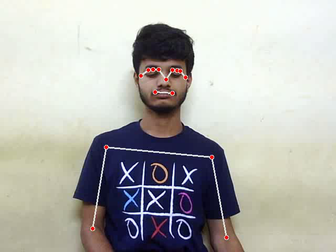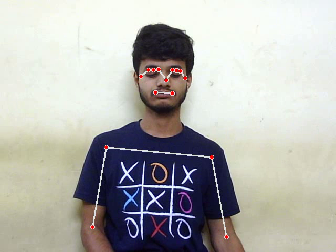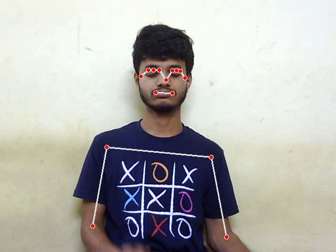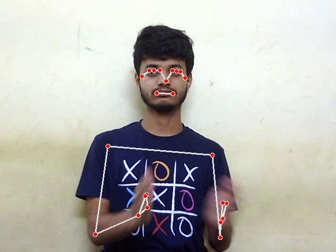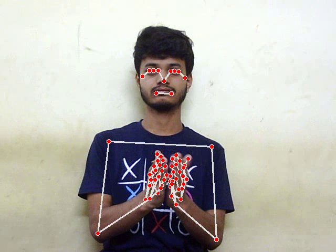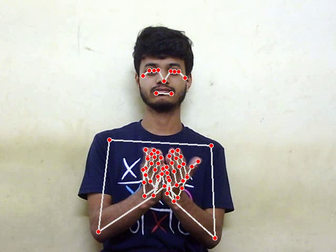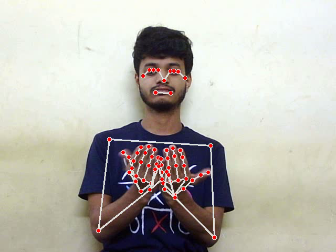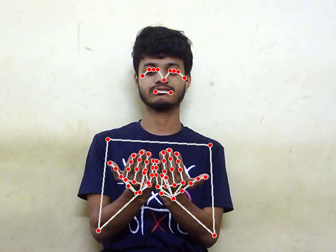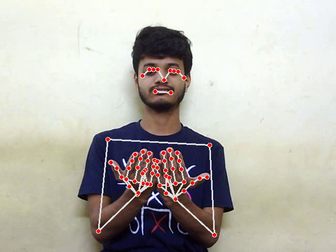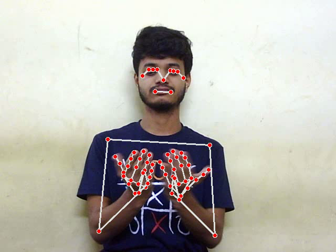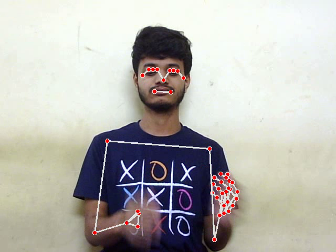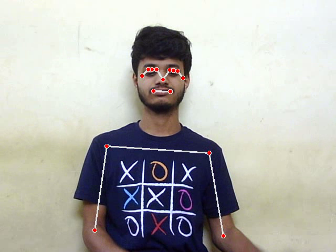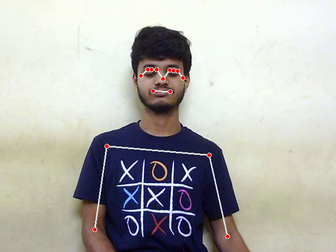book